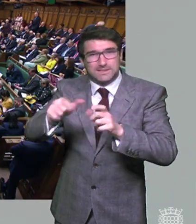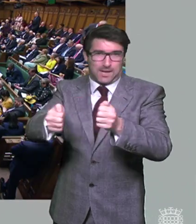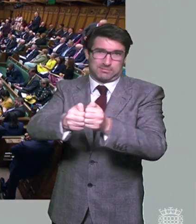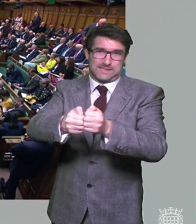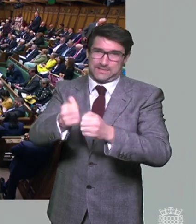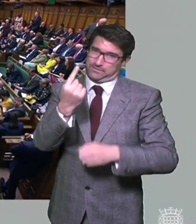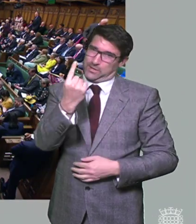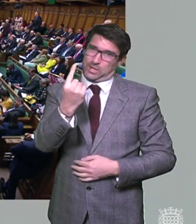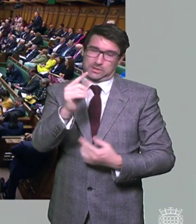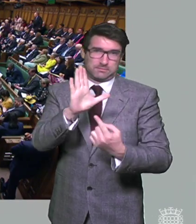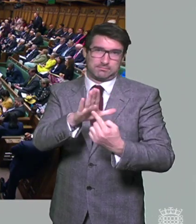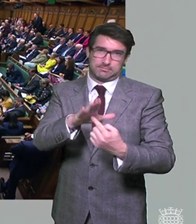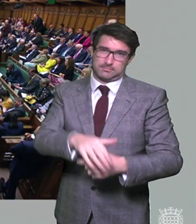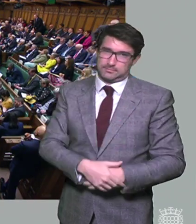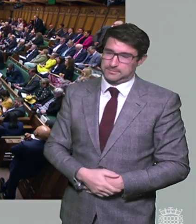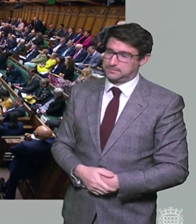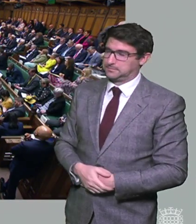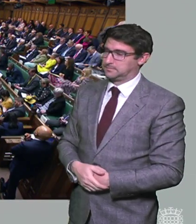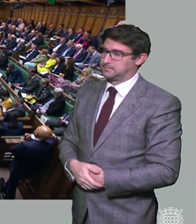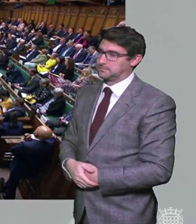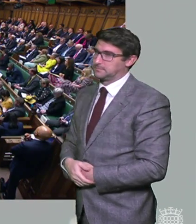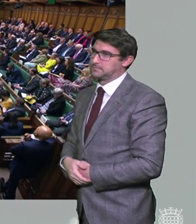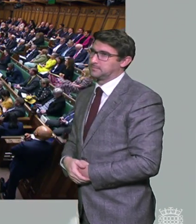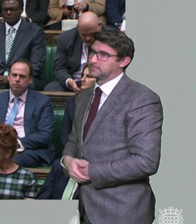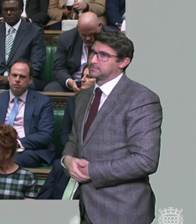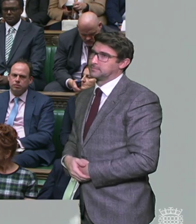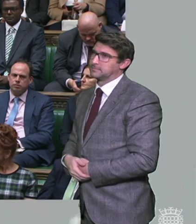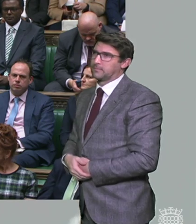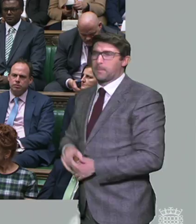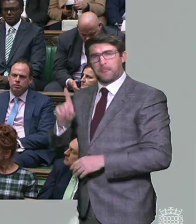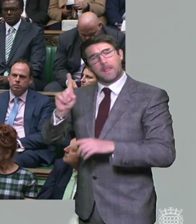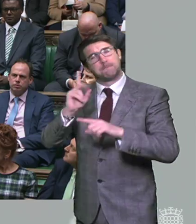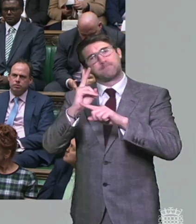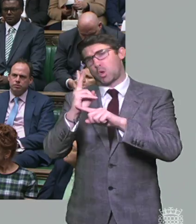Two weeks ago, a bomb in Afghanistan killed 35 girls and young women.